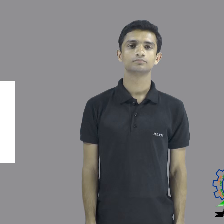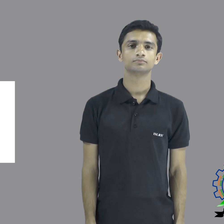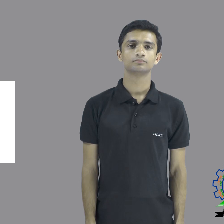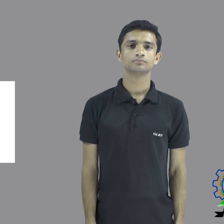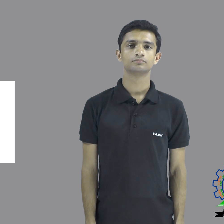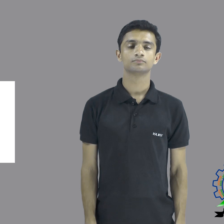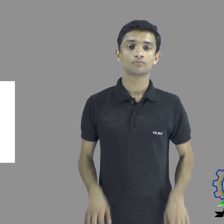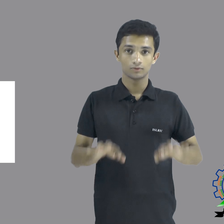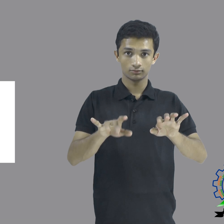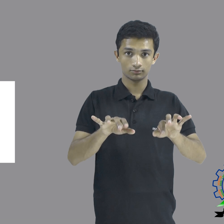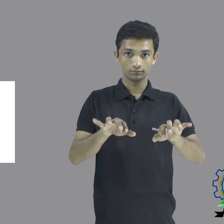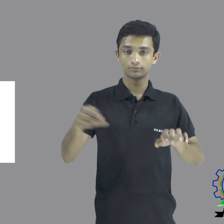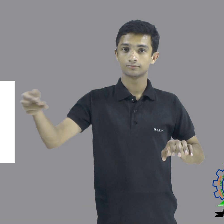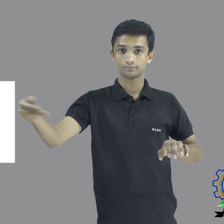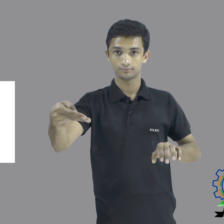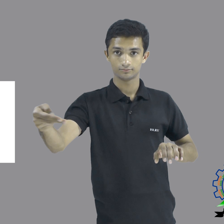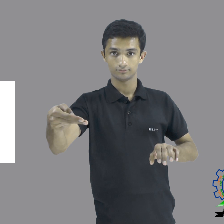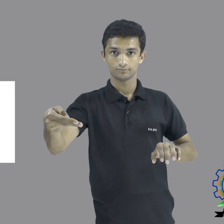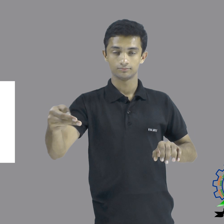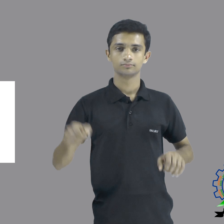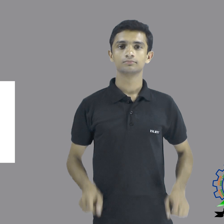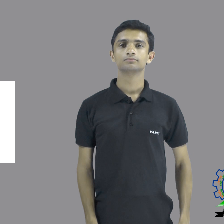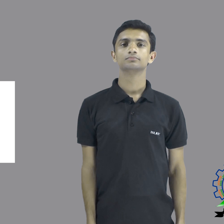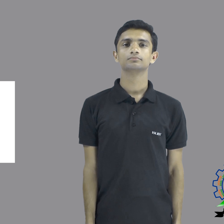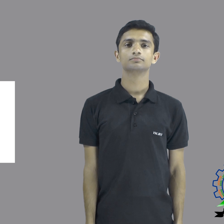Pen Drive